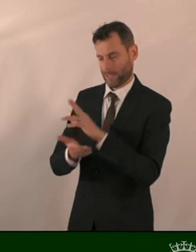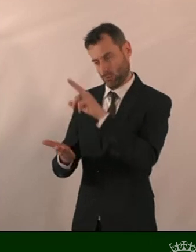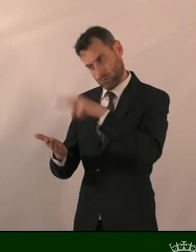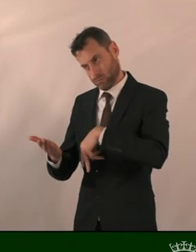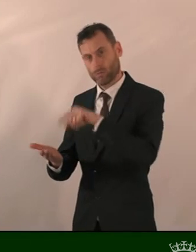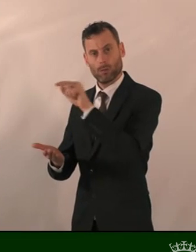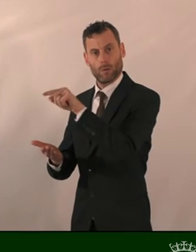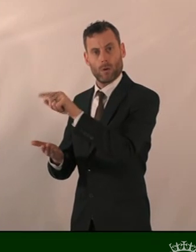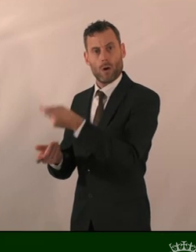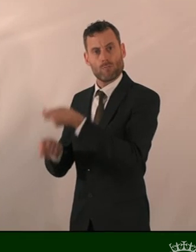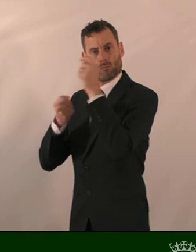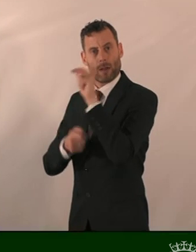Answer the question.